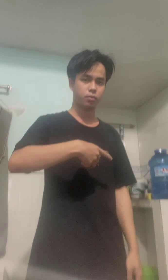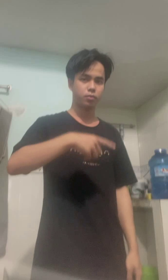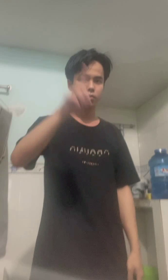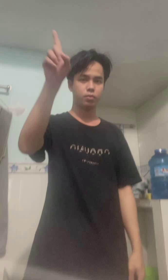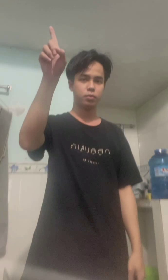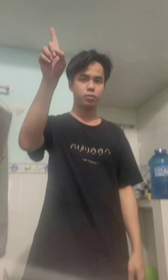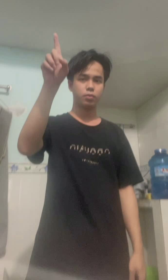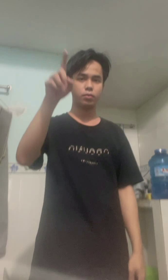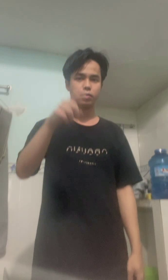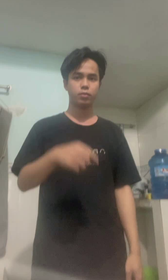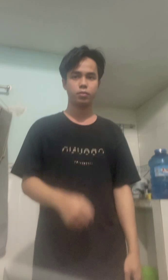di